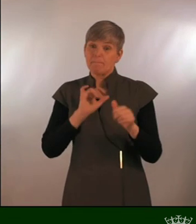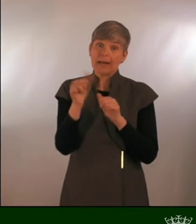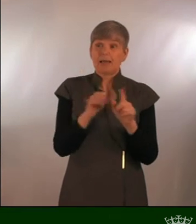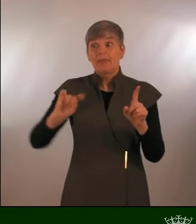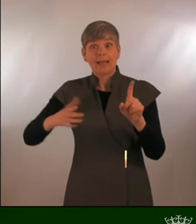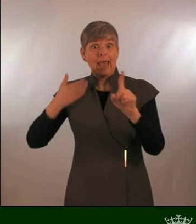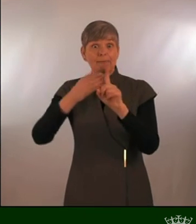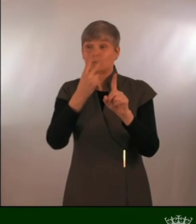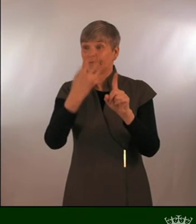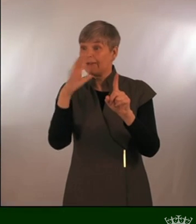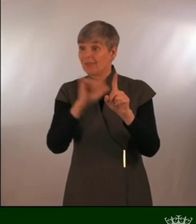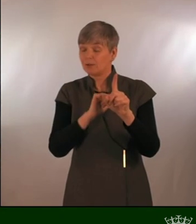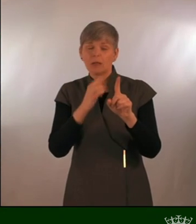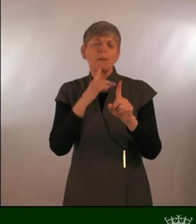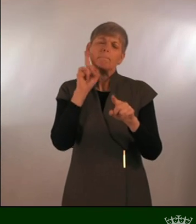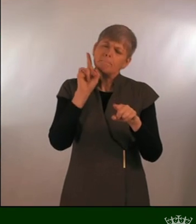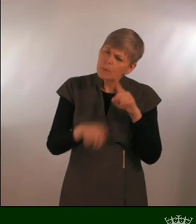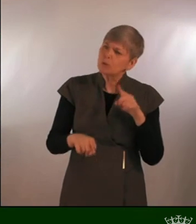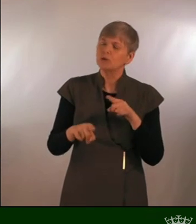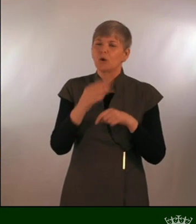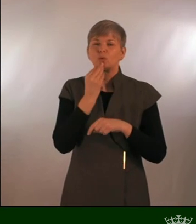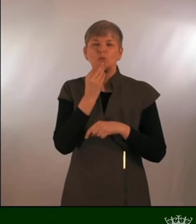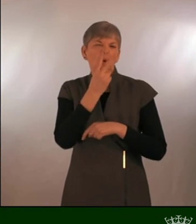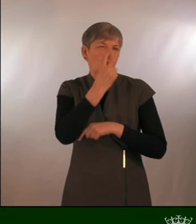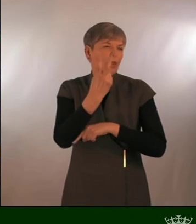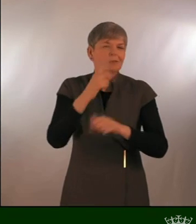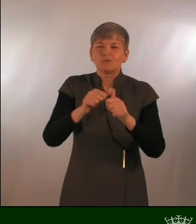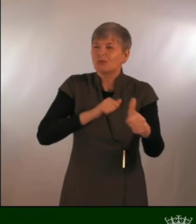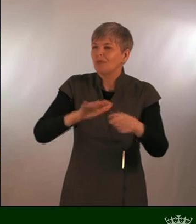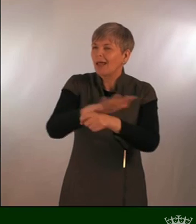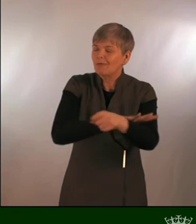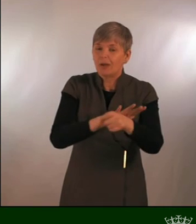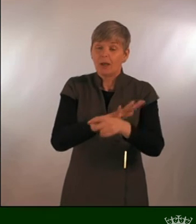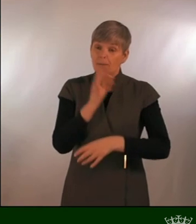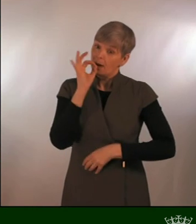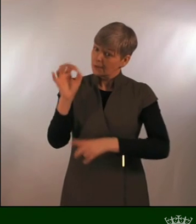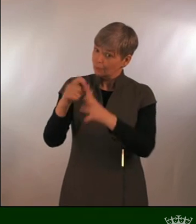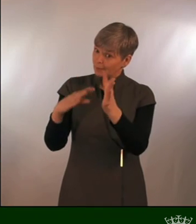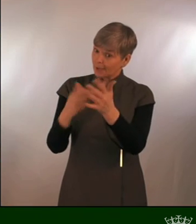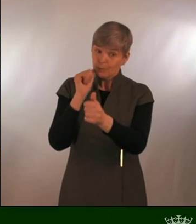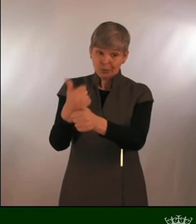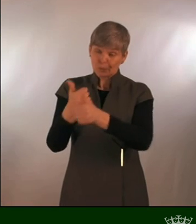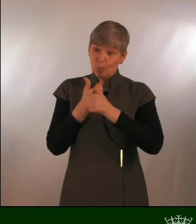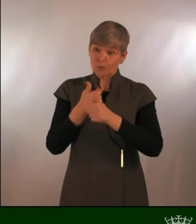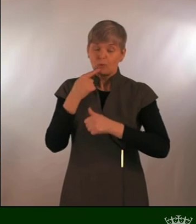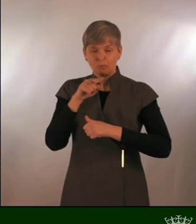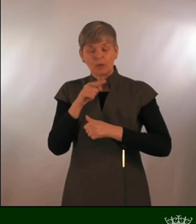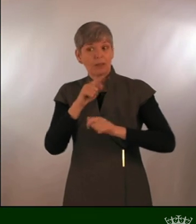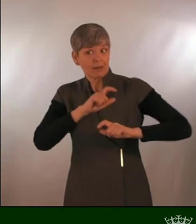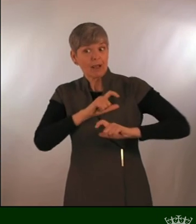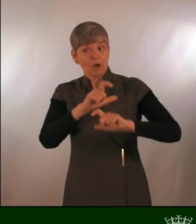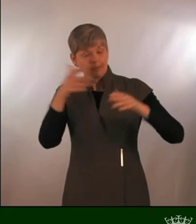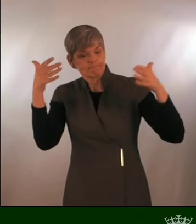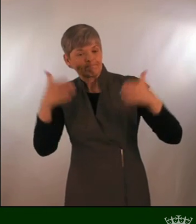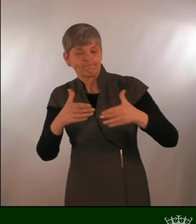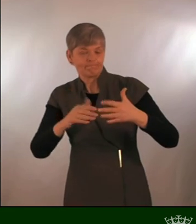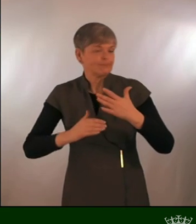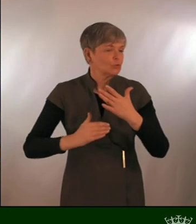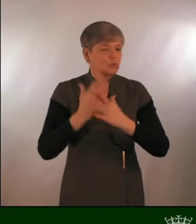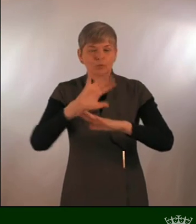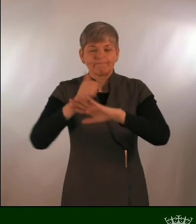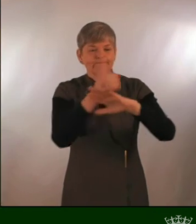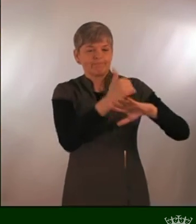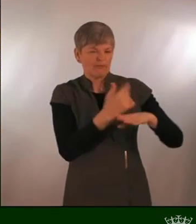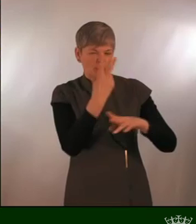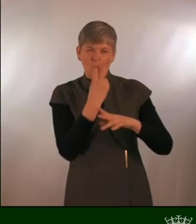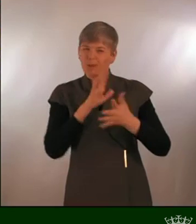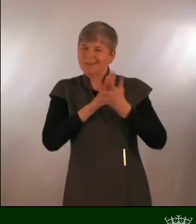The vast majority have been built on derelict brownfield sites. Will the Prime Minister support me to ensure that we keep the focus on the regeneration and remediation of brownfield sites?